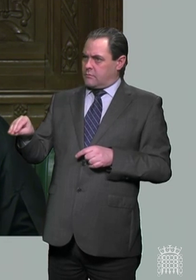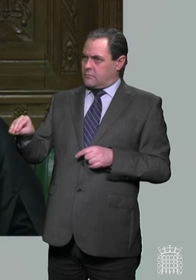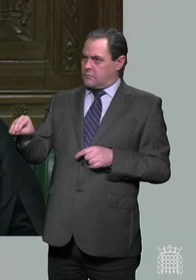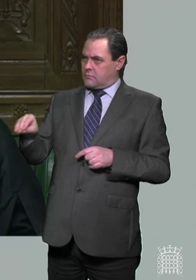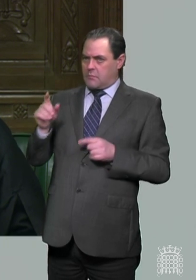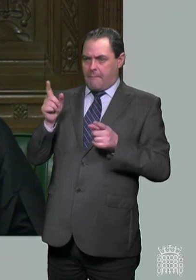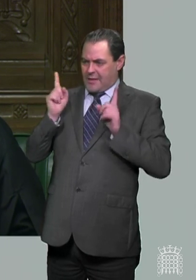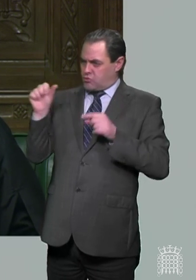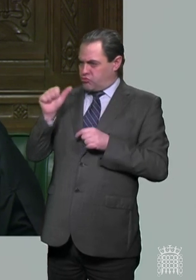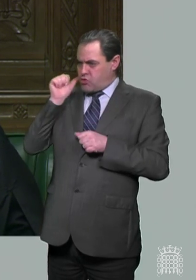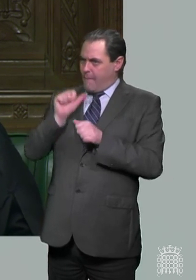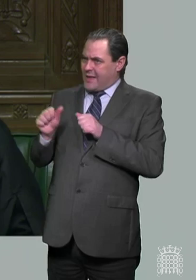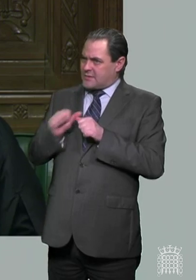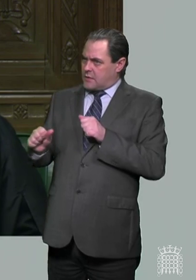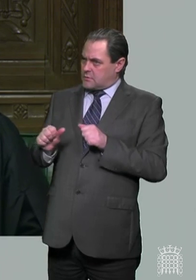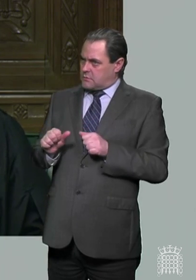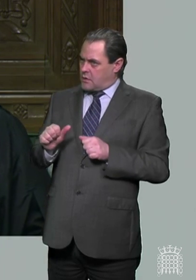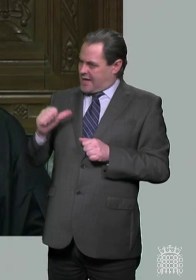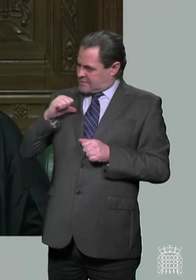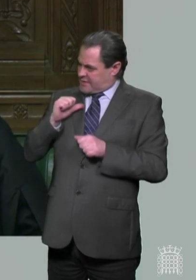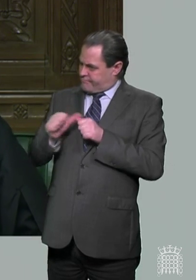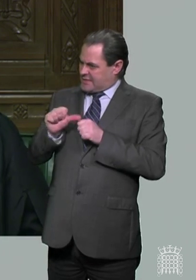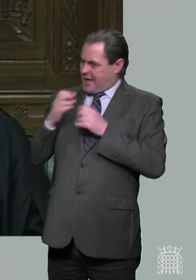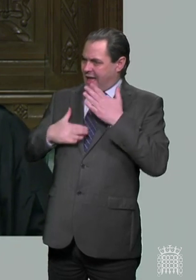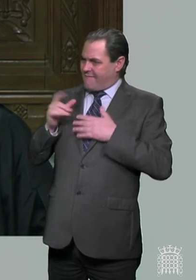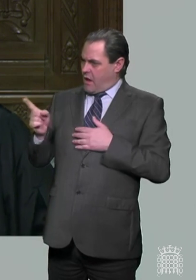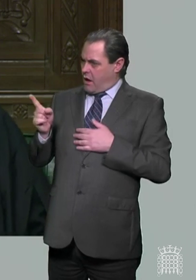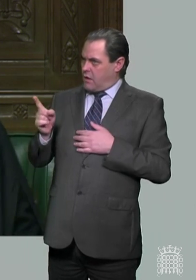Secretaries of State should know better. I expect better.